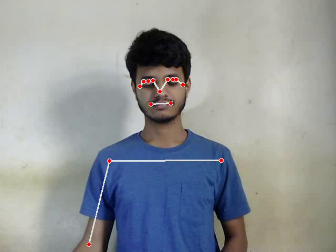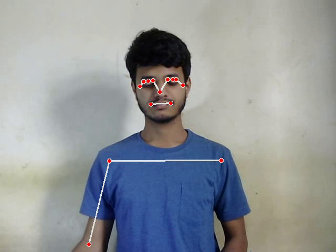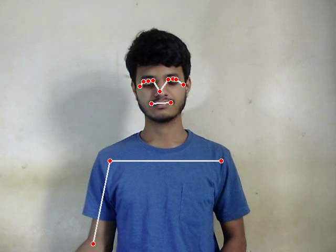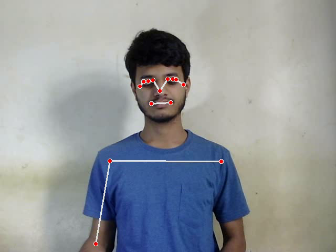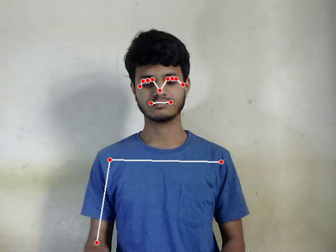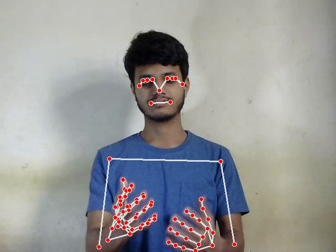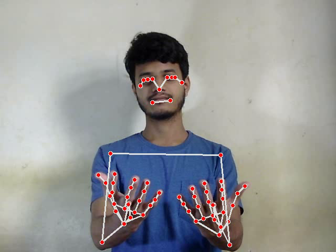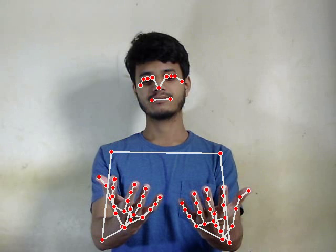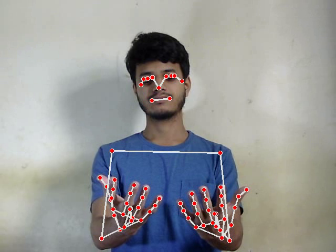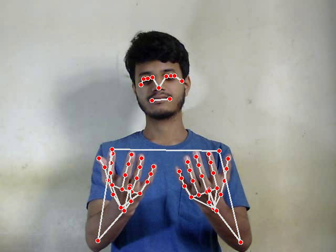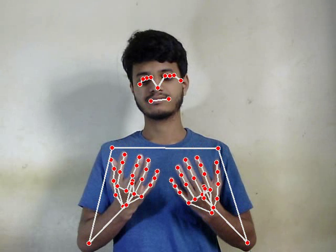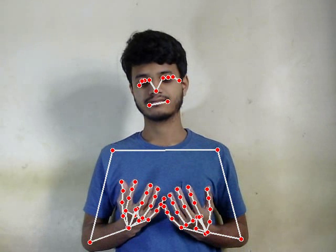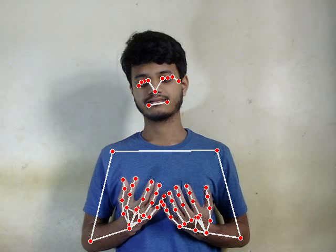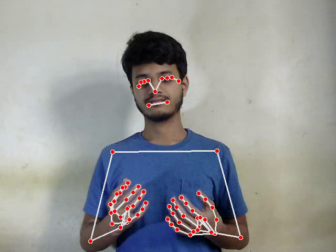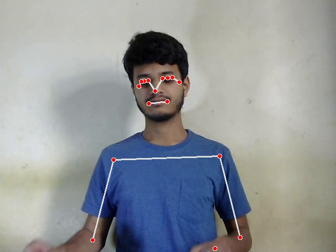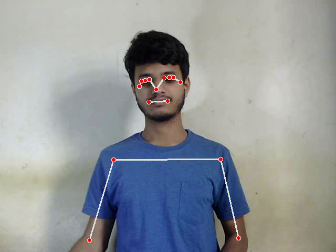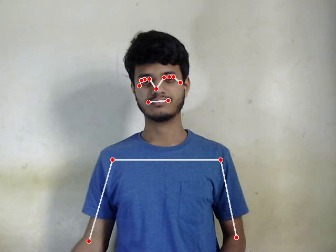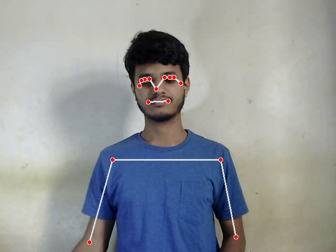want